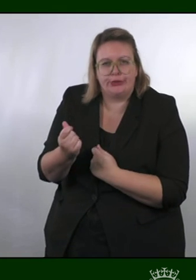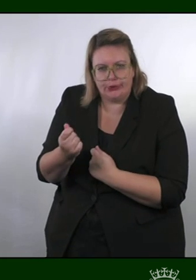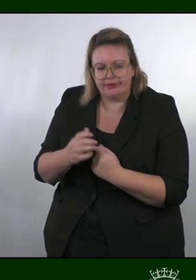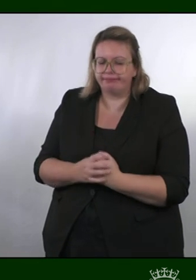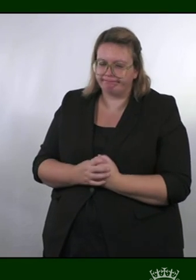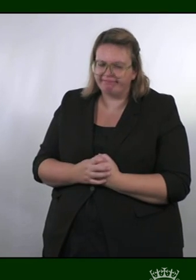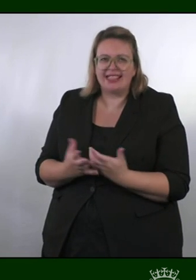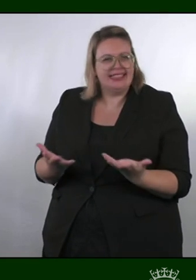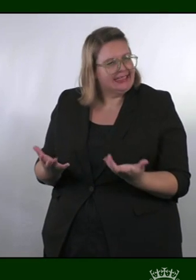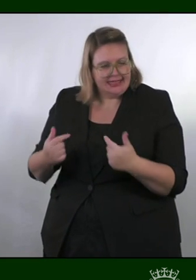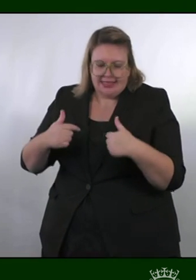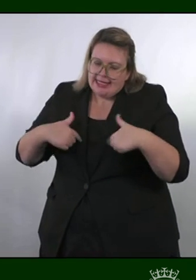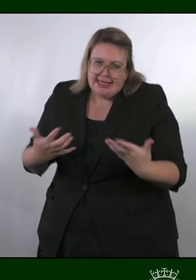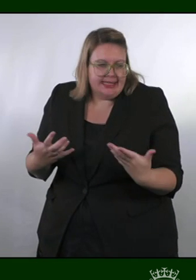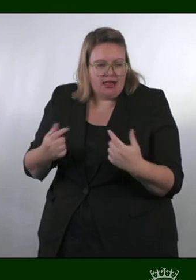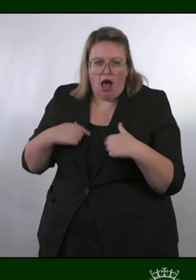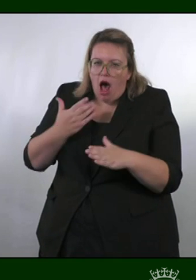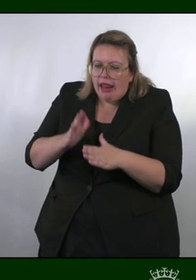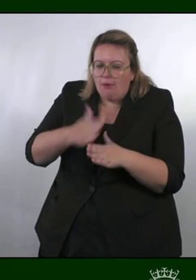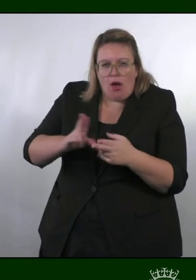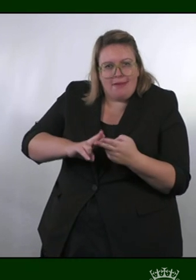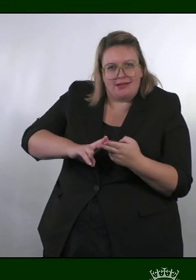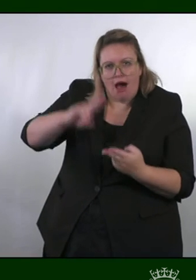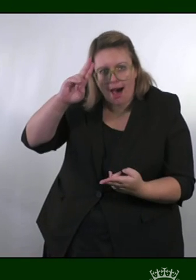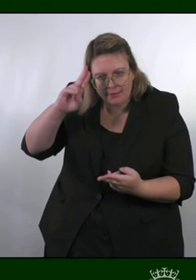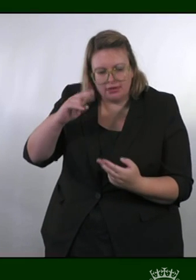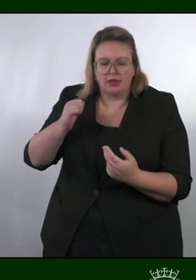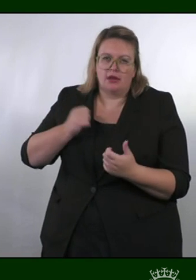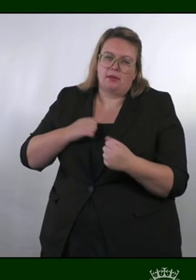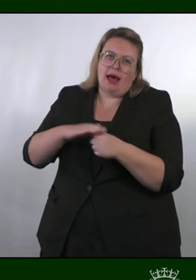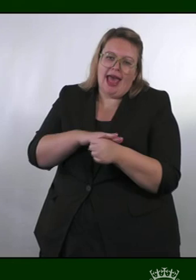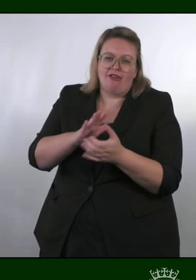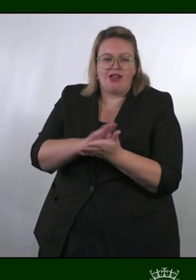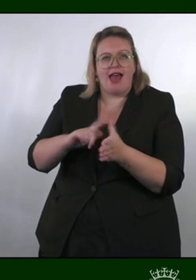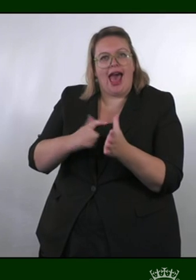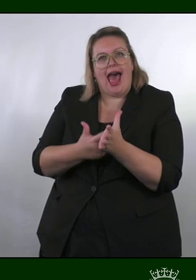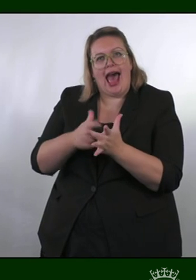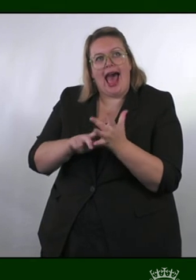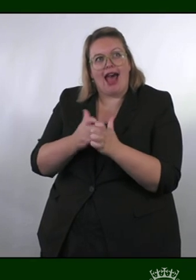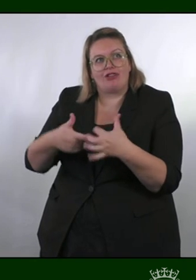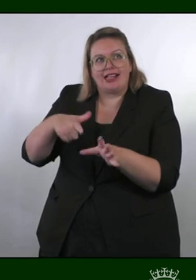Unemployment has sky-rocketed and joblessness in Haringey is the highest in the capital.